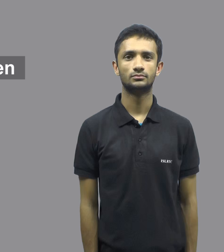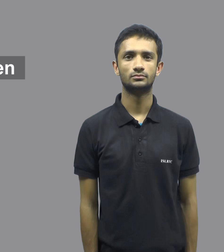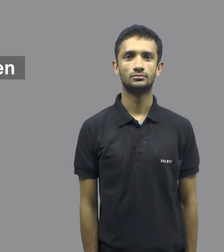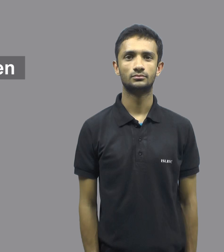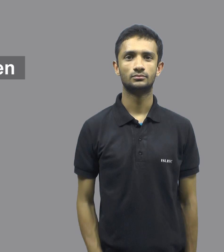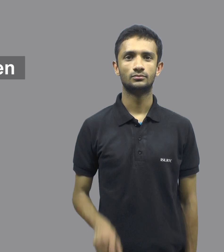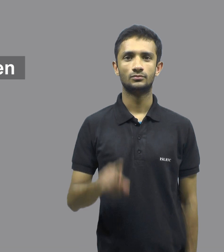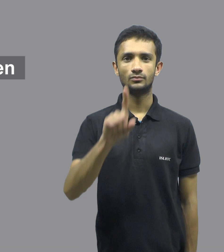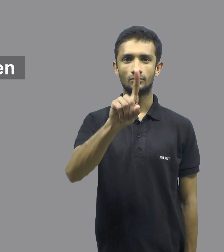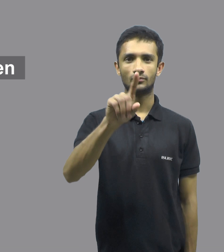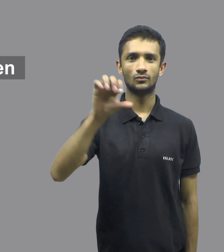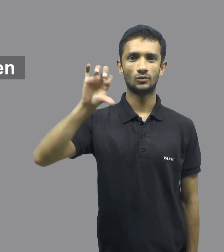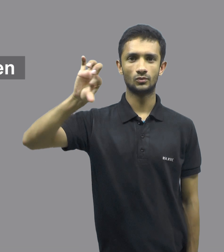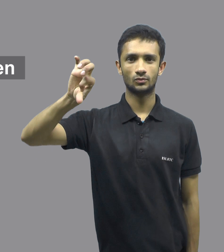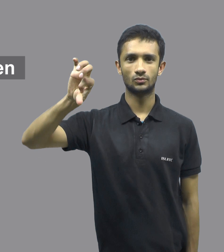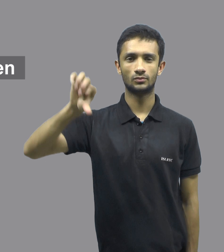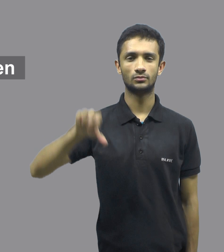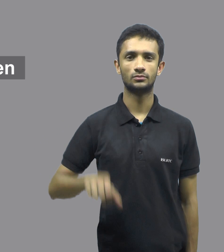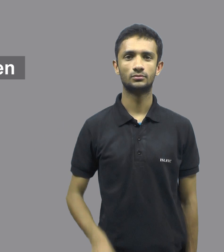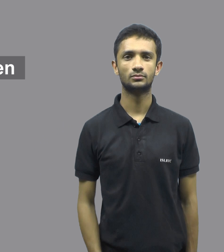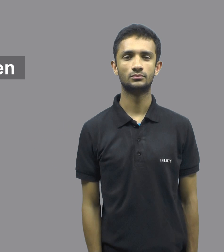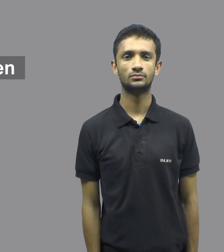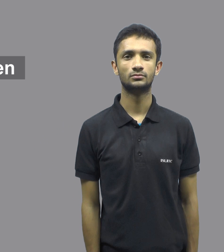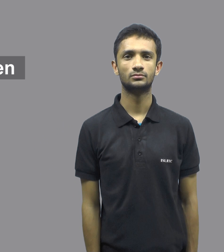19 Nineteen